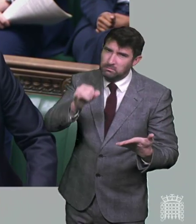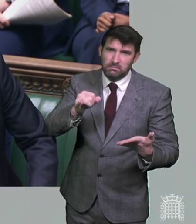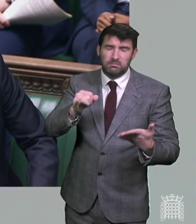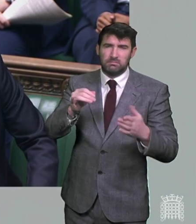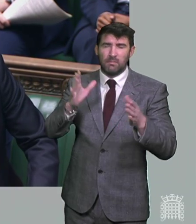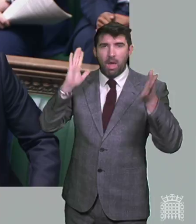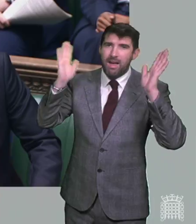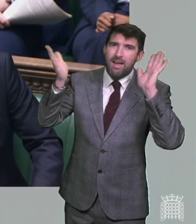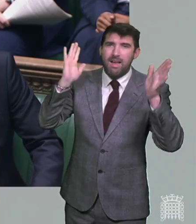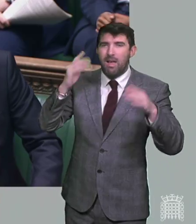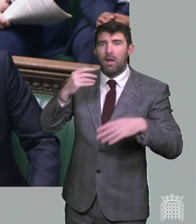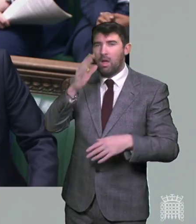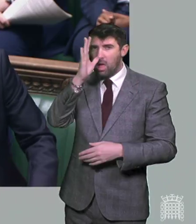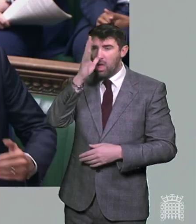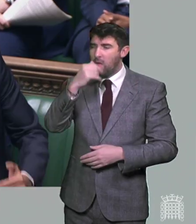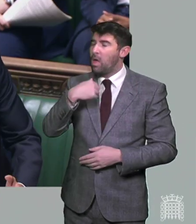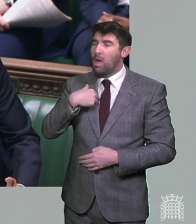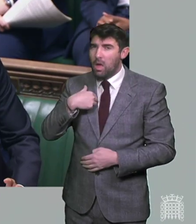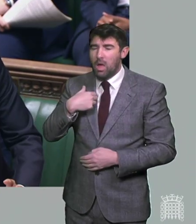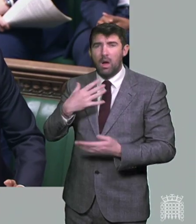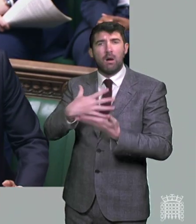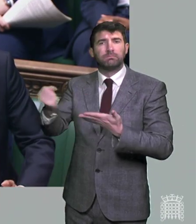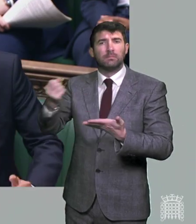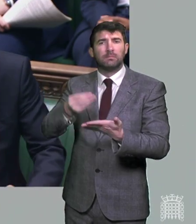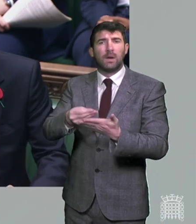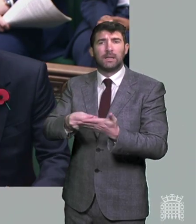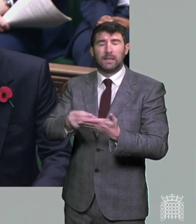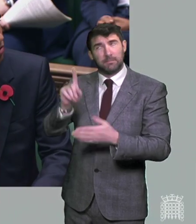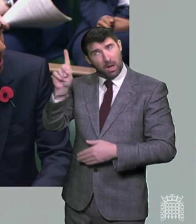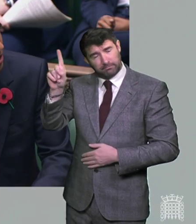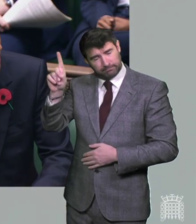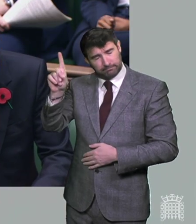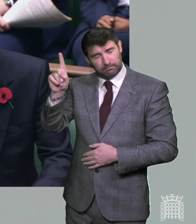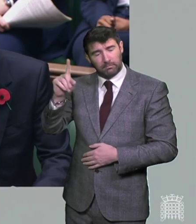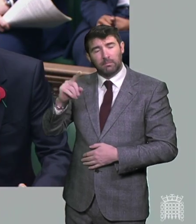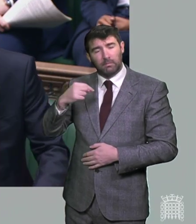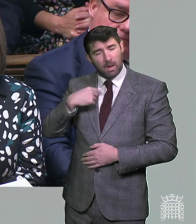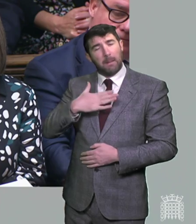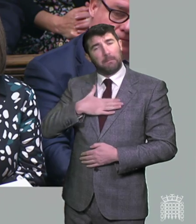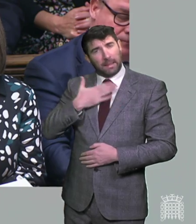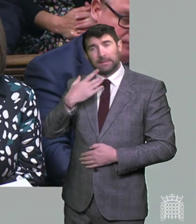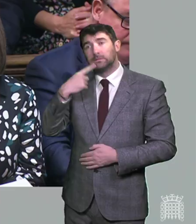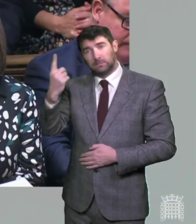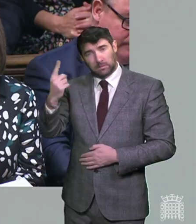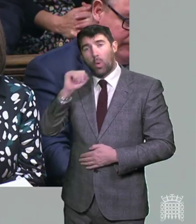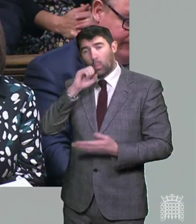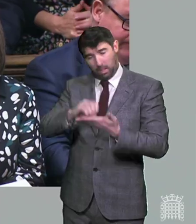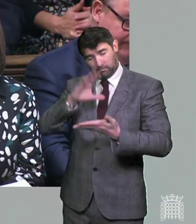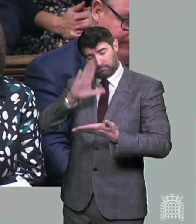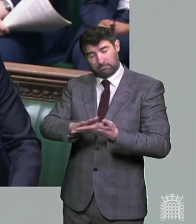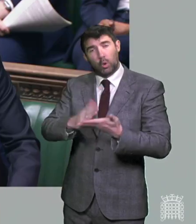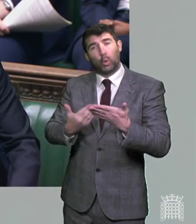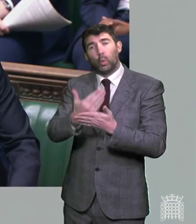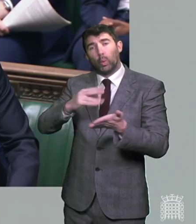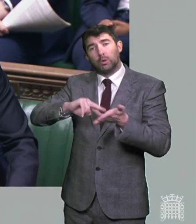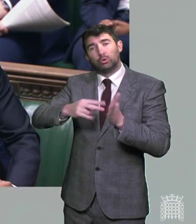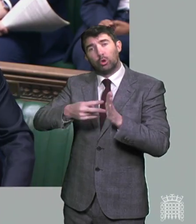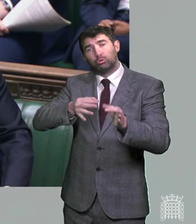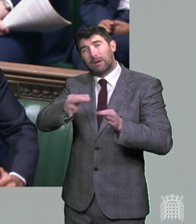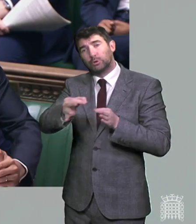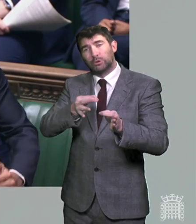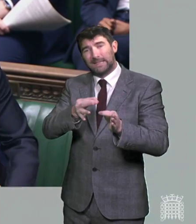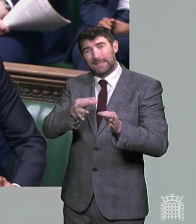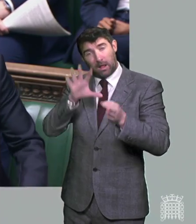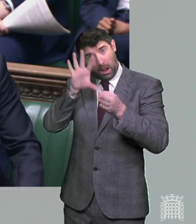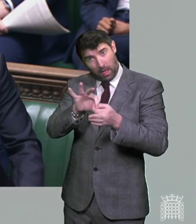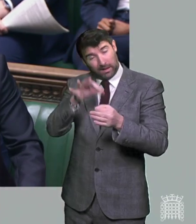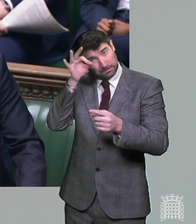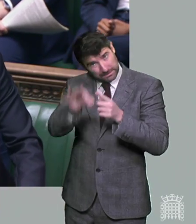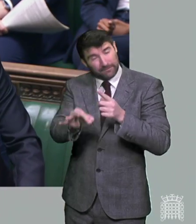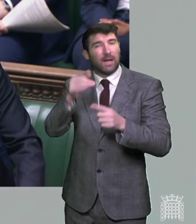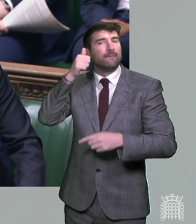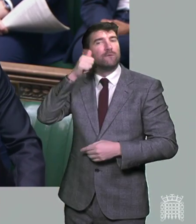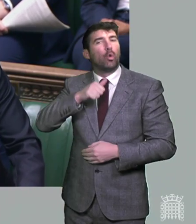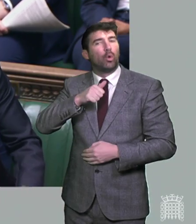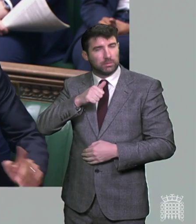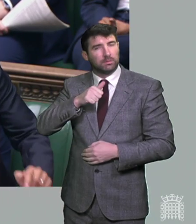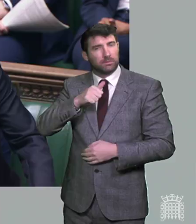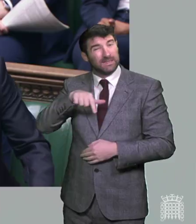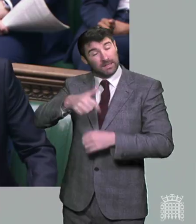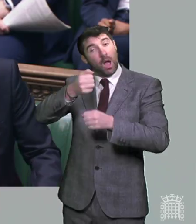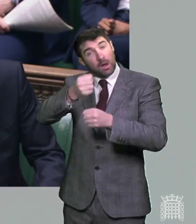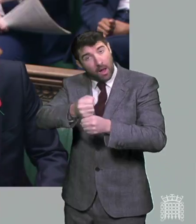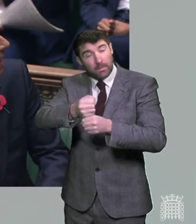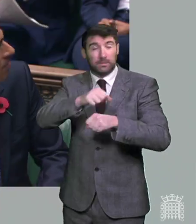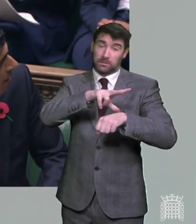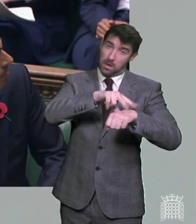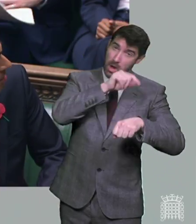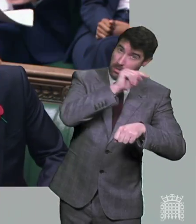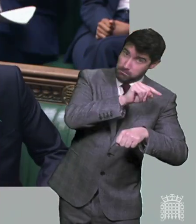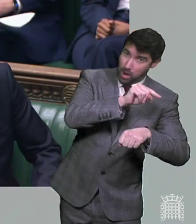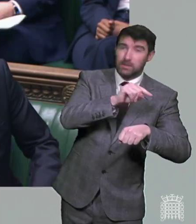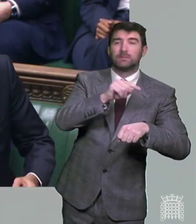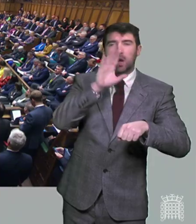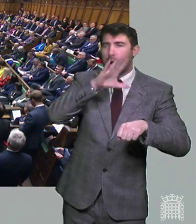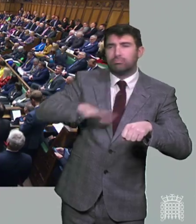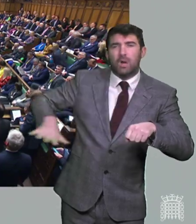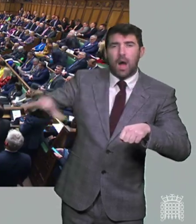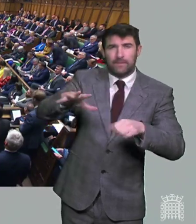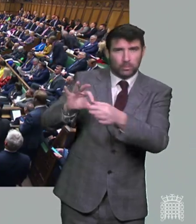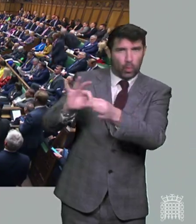I am pleased to reassure my honourable Friend that the Government will shortly publish our fraud strategy, which will establish a more unified and co-ordinated response from Government, law enforcement and the private sector, to block more scams and better protect the public.